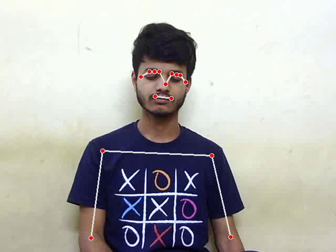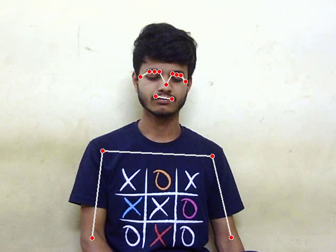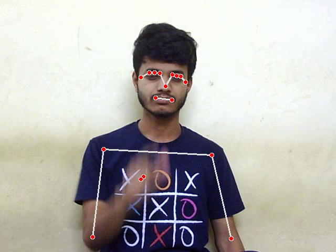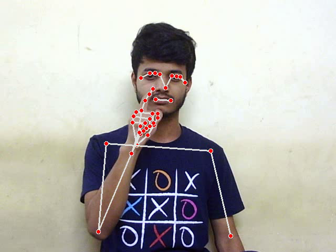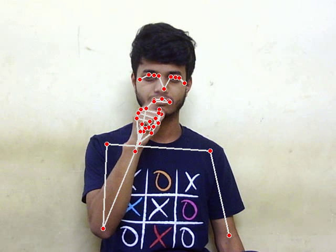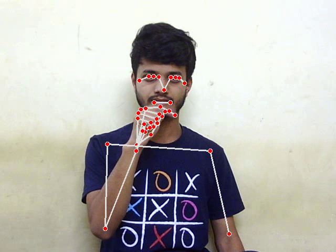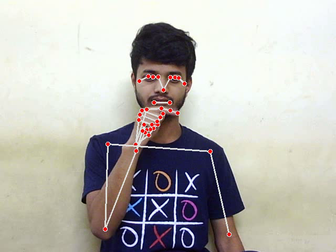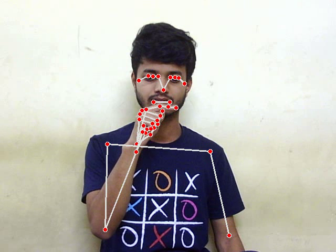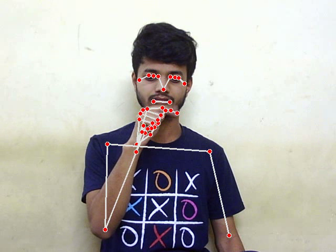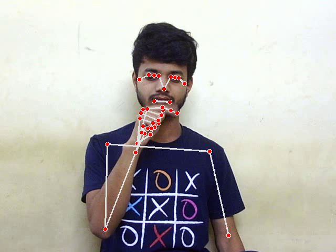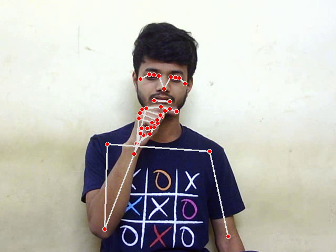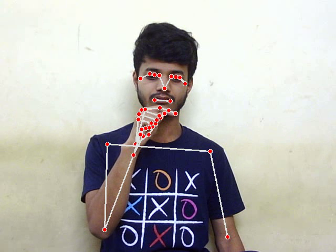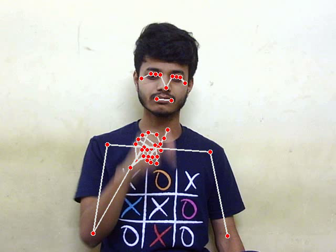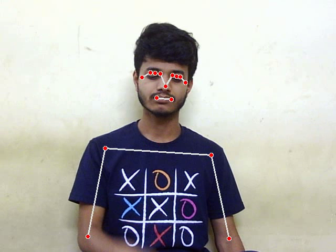who